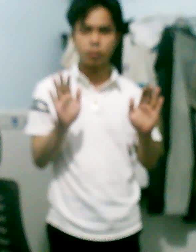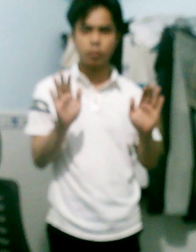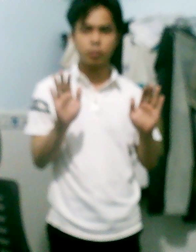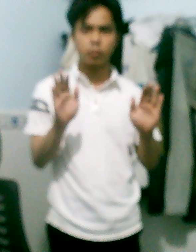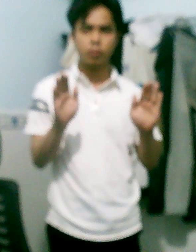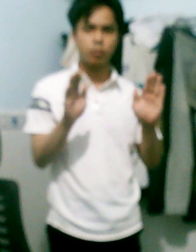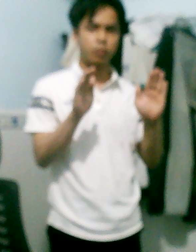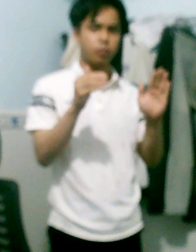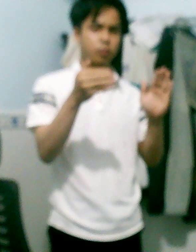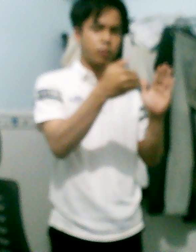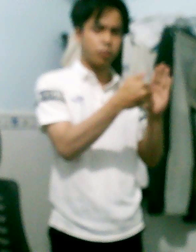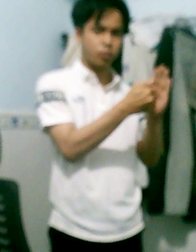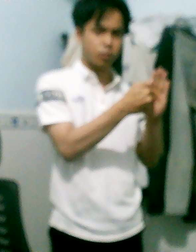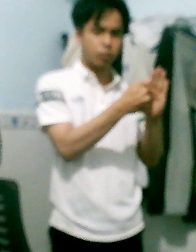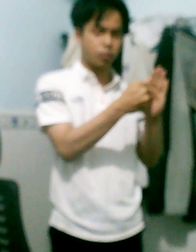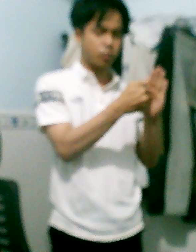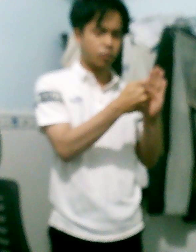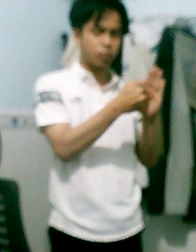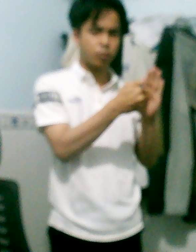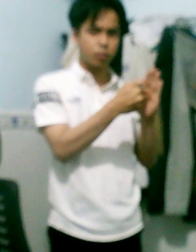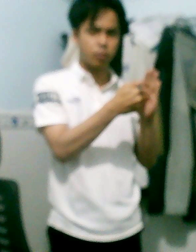gioi thieu